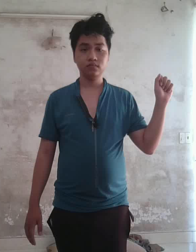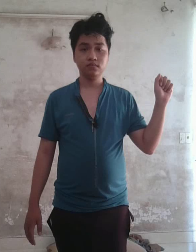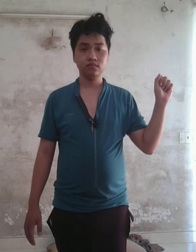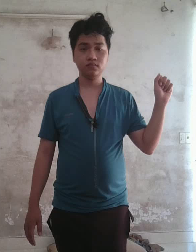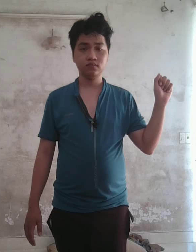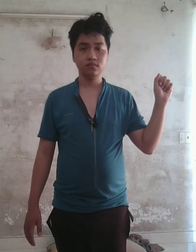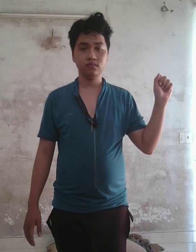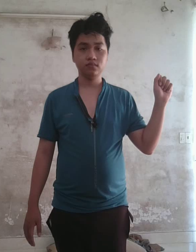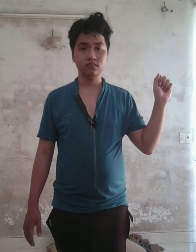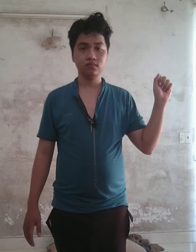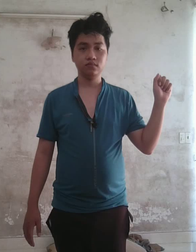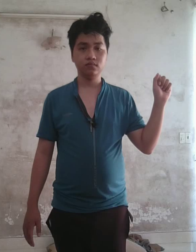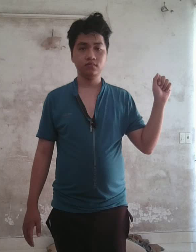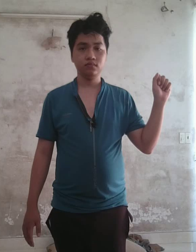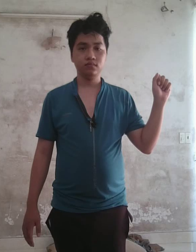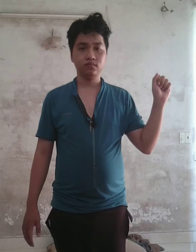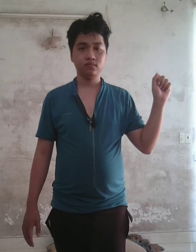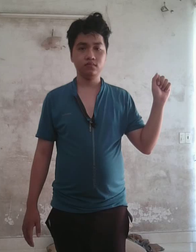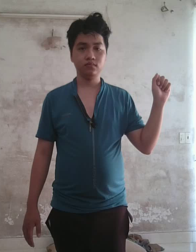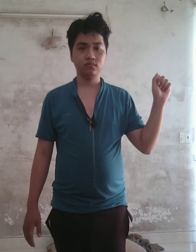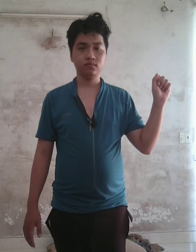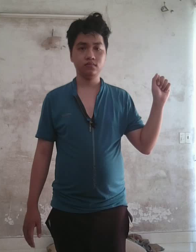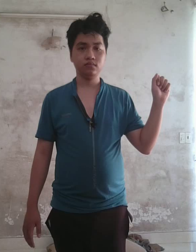a